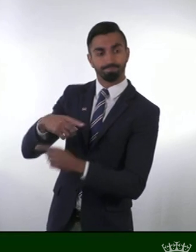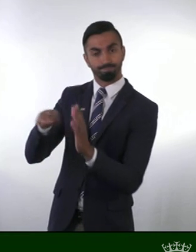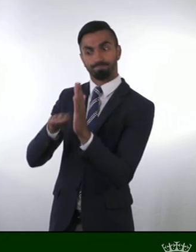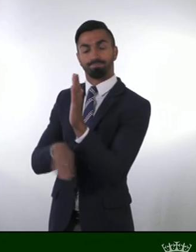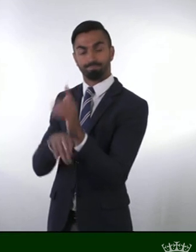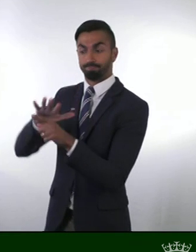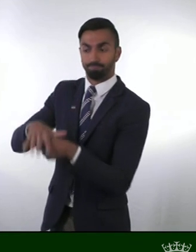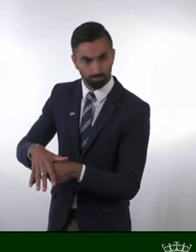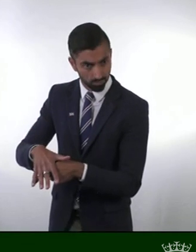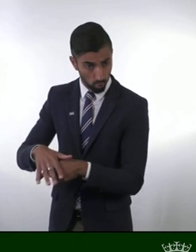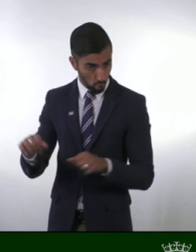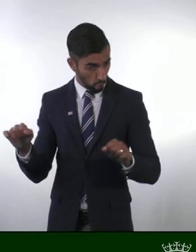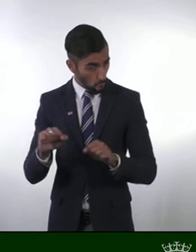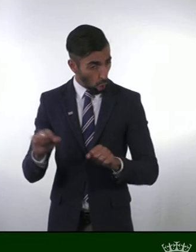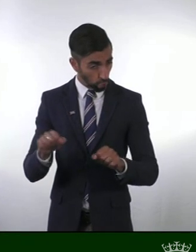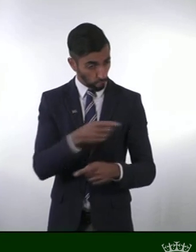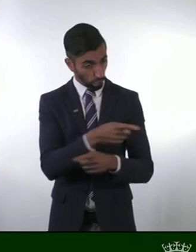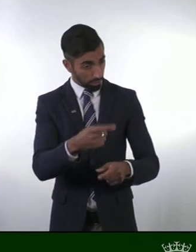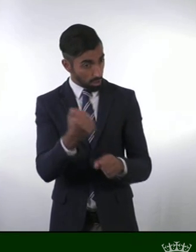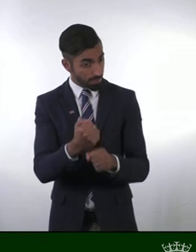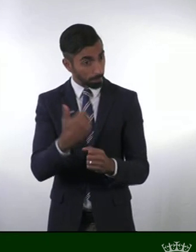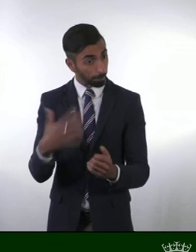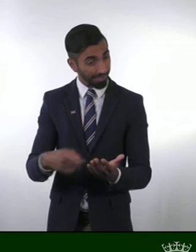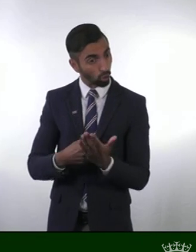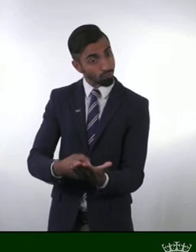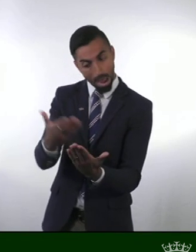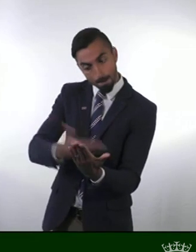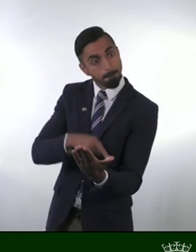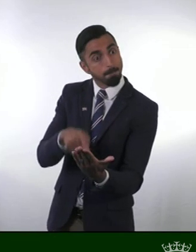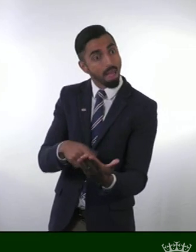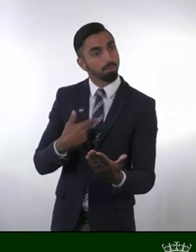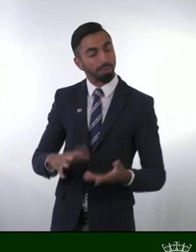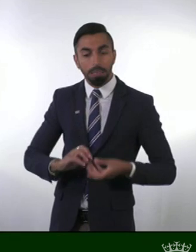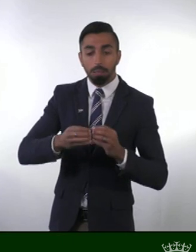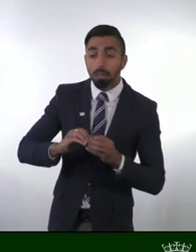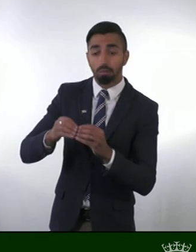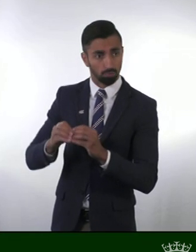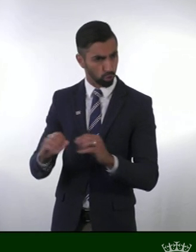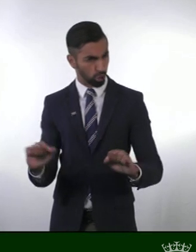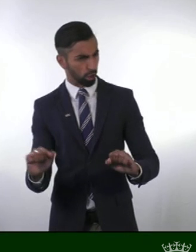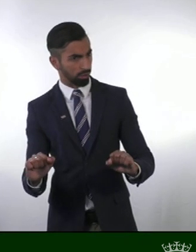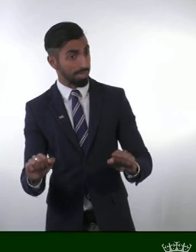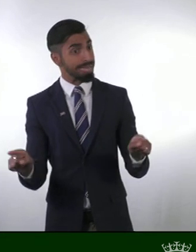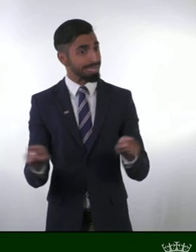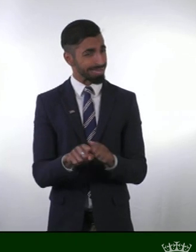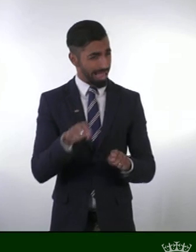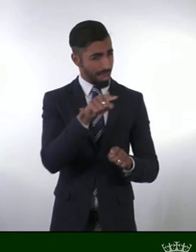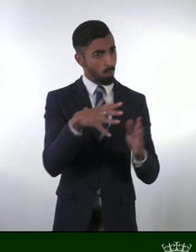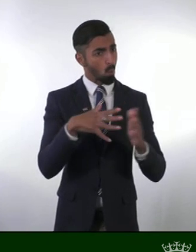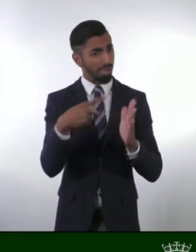Similarly, the long-delayed and damning report by Wendy Williams on the Windrush scandal has yet to be implemented.